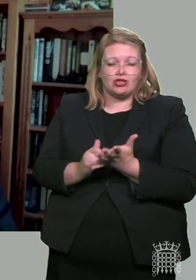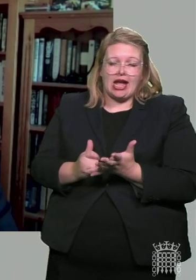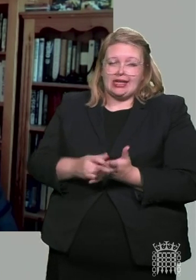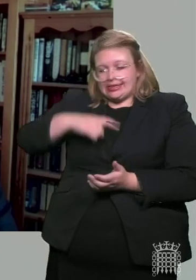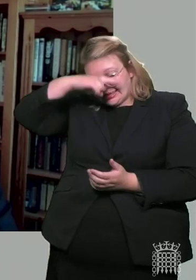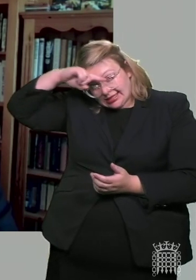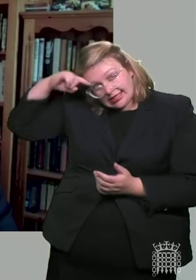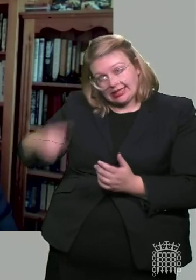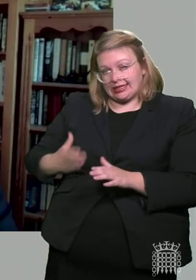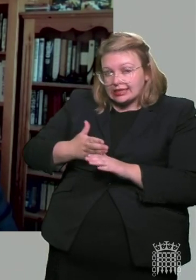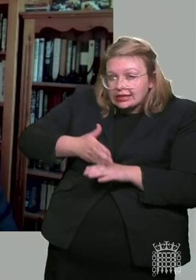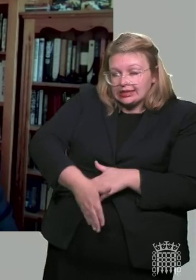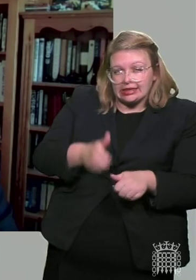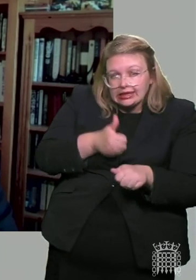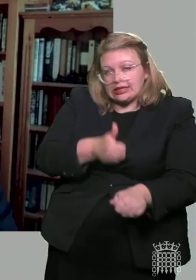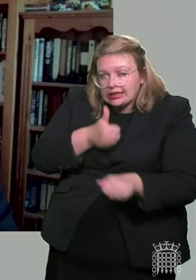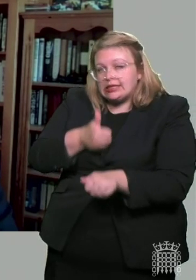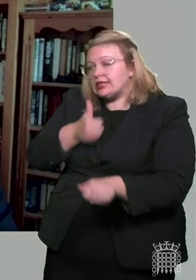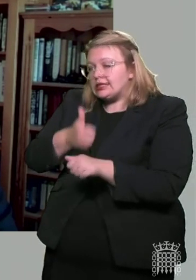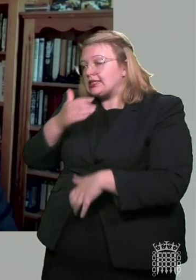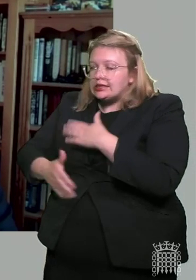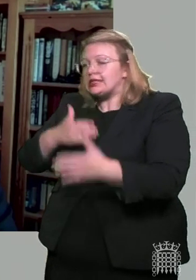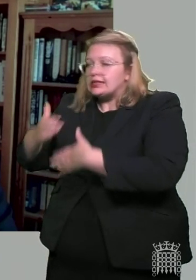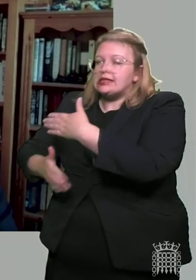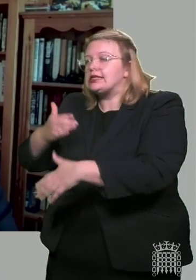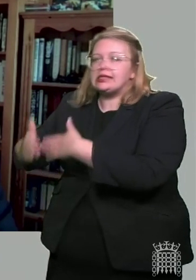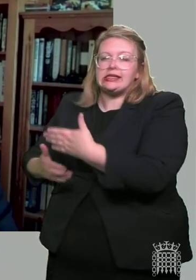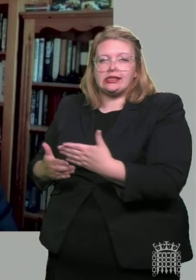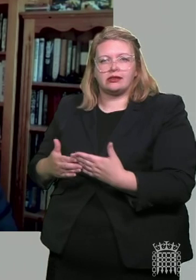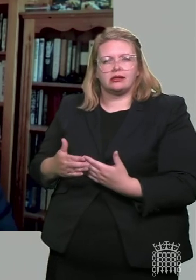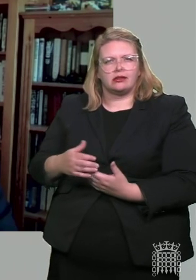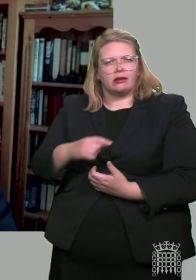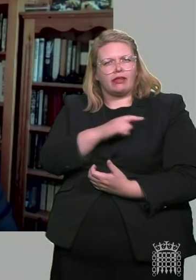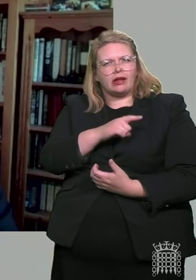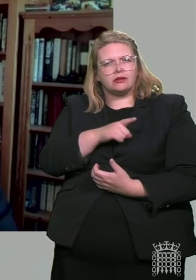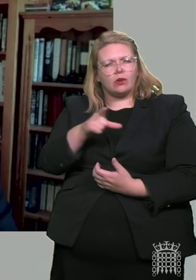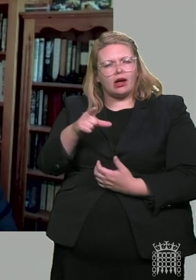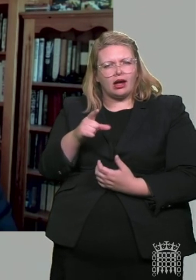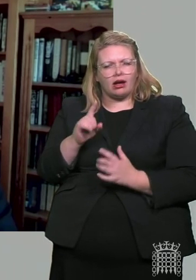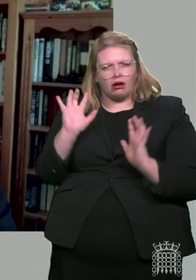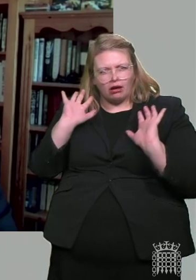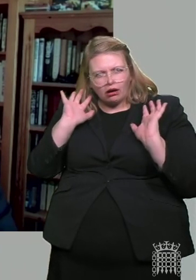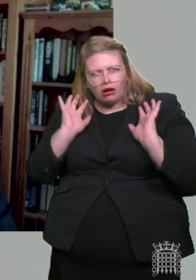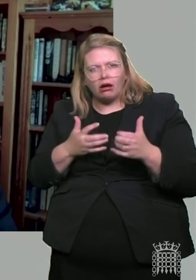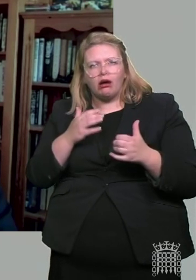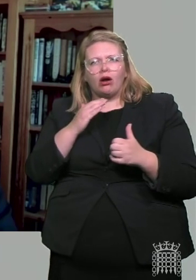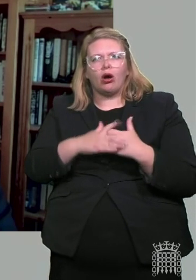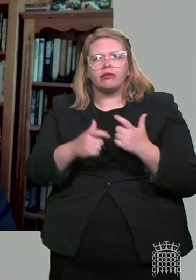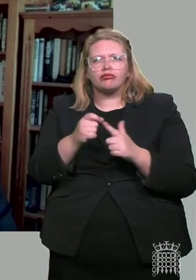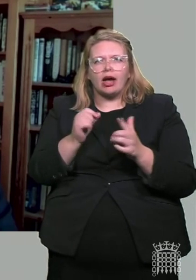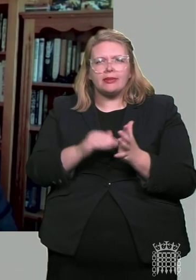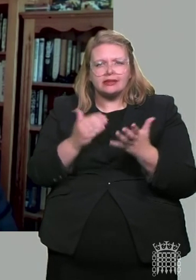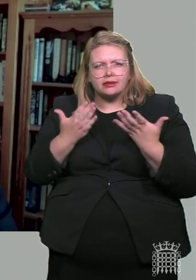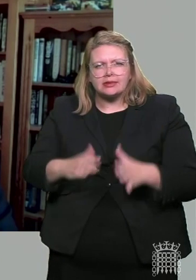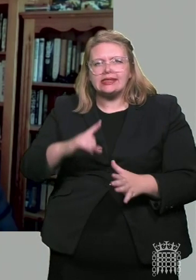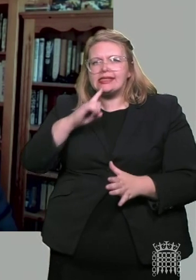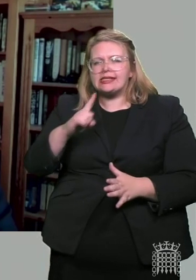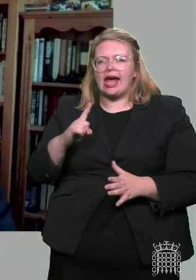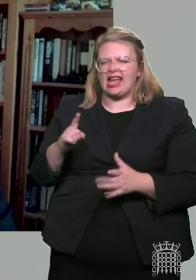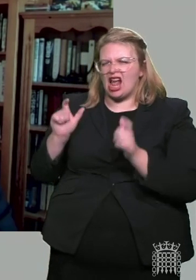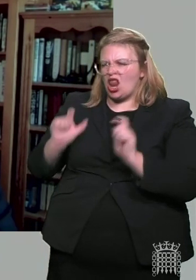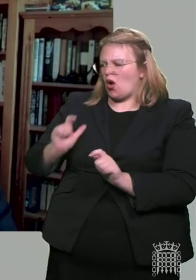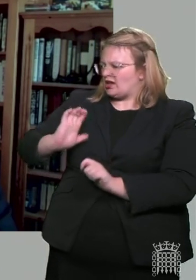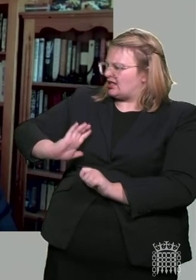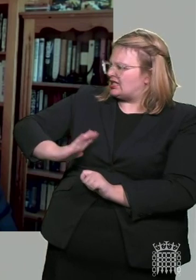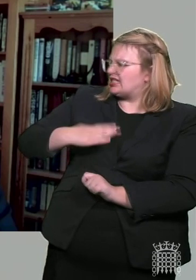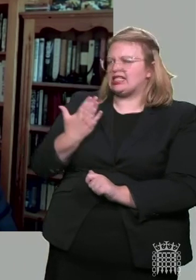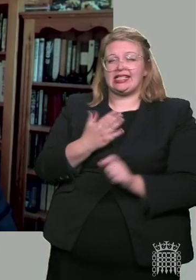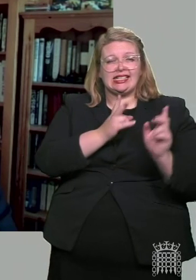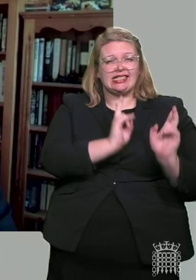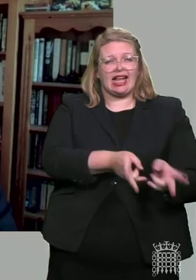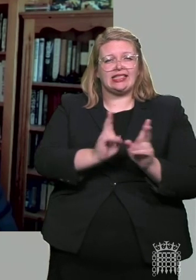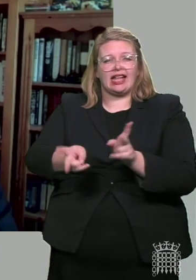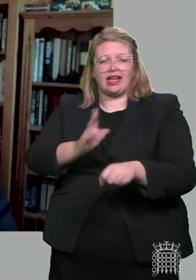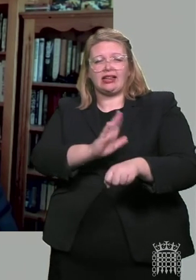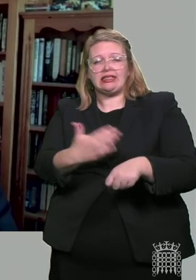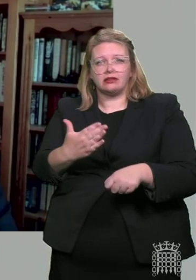That is why so many people find the Prime Minister’s remark that he would rather let the bodies pile high in their thousands than go into lockdown utterly, utterly sickening.